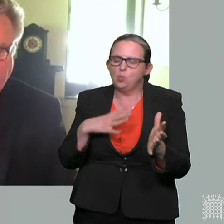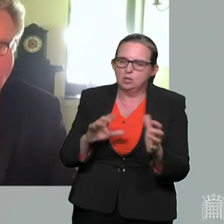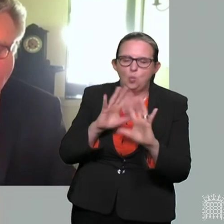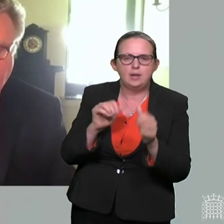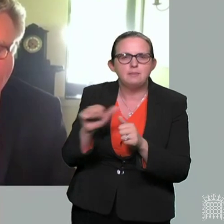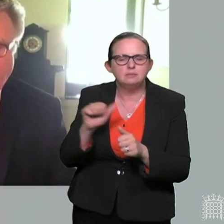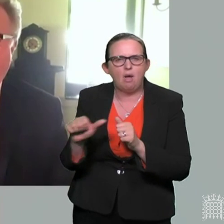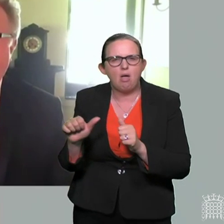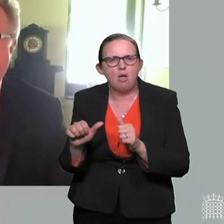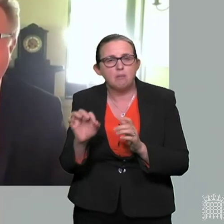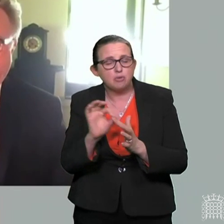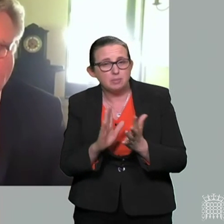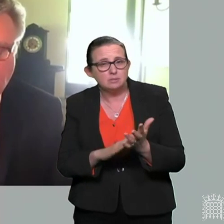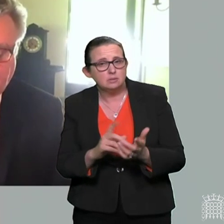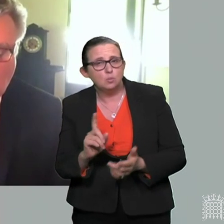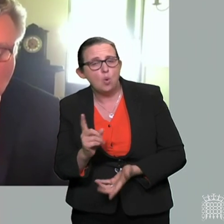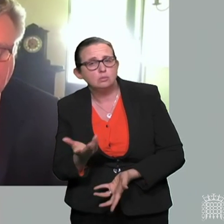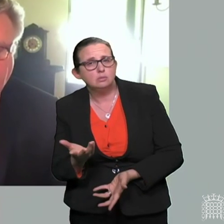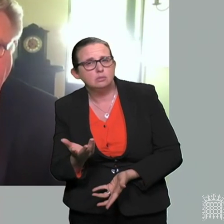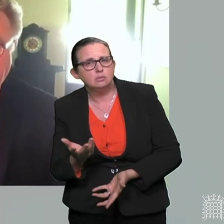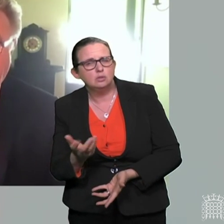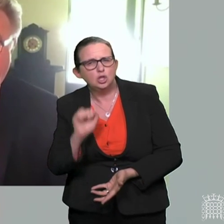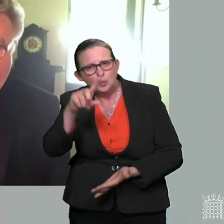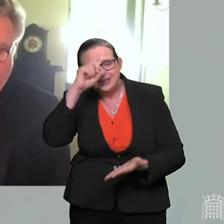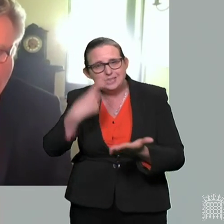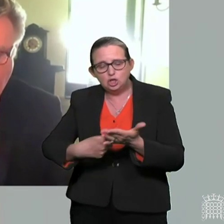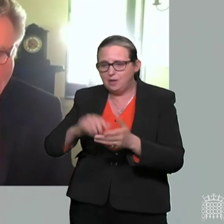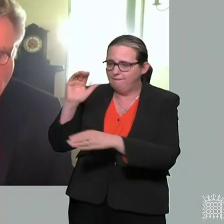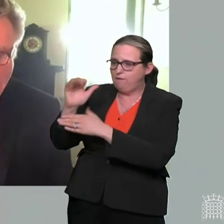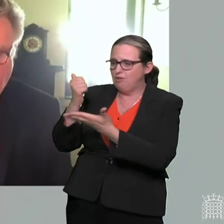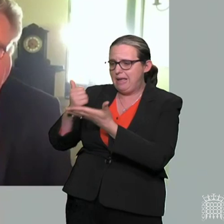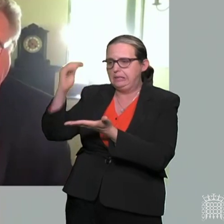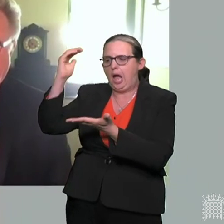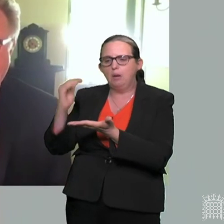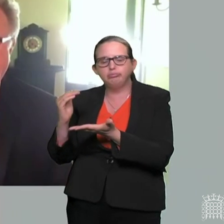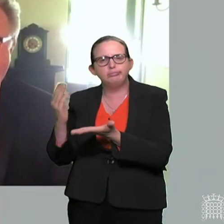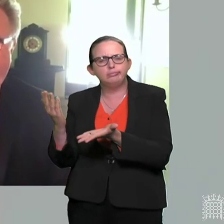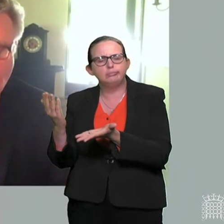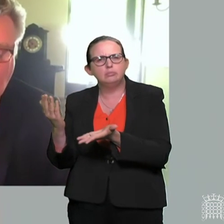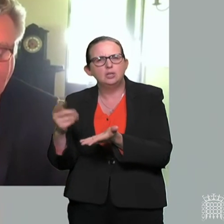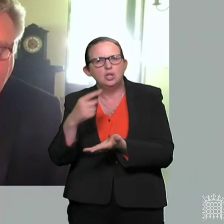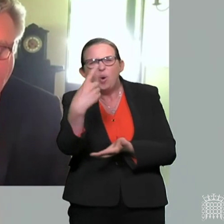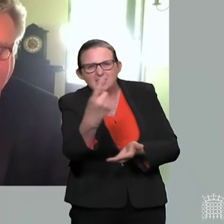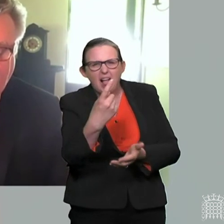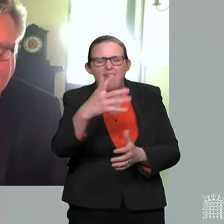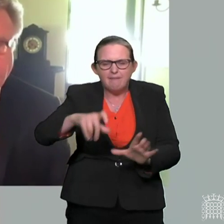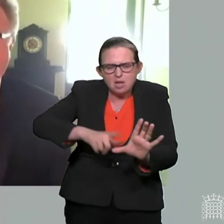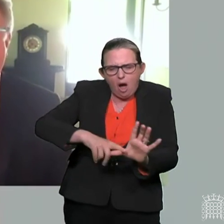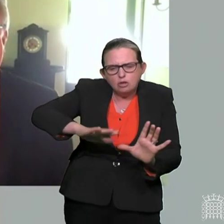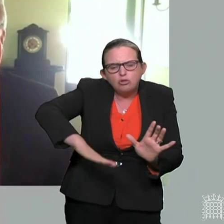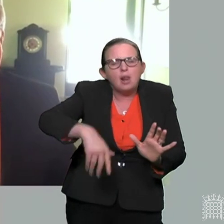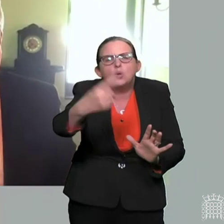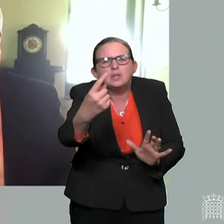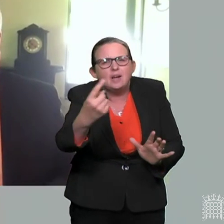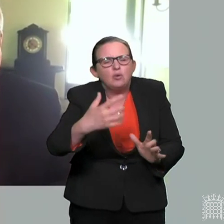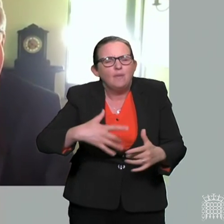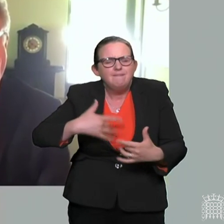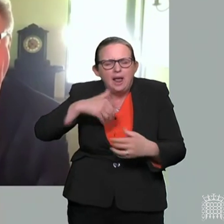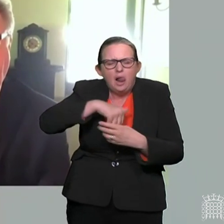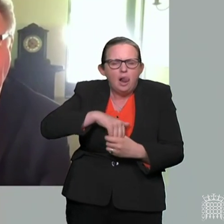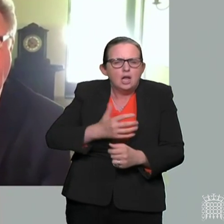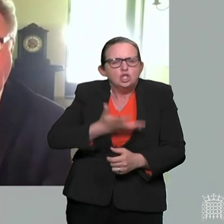As he reads of the anguish his decision has caused, and as the father of a young child, does he not feel the merest hint of shame?